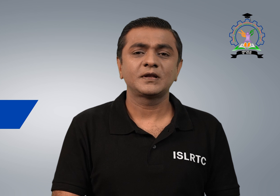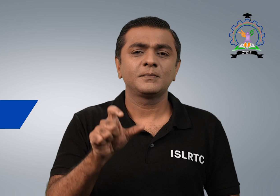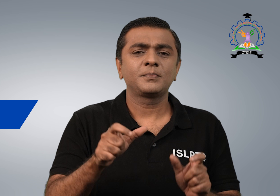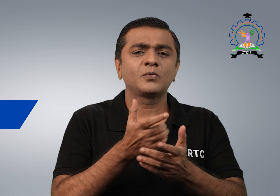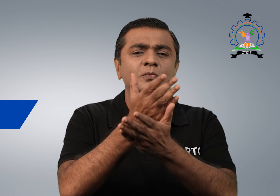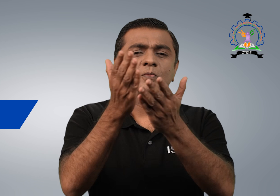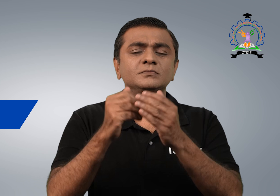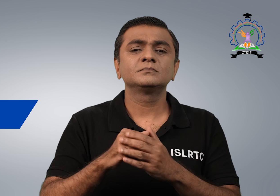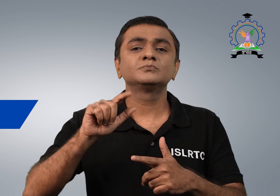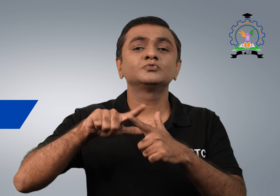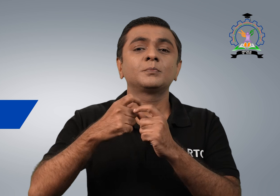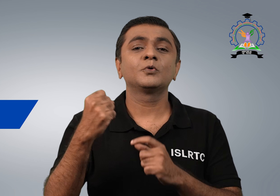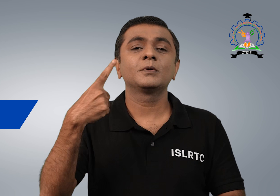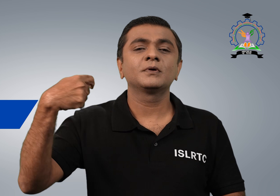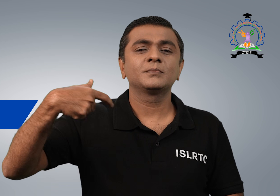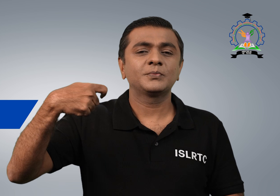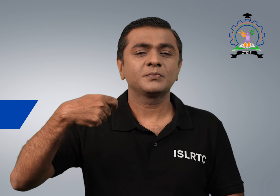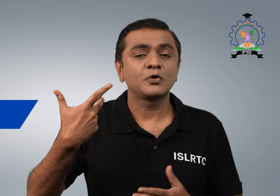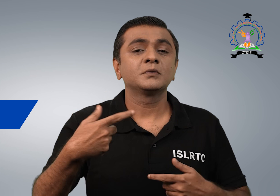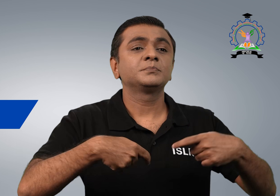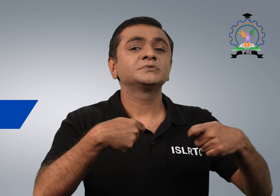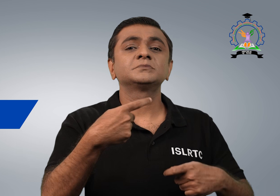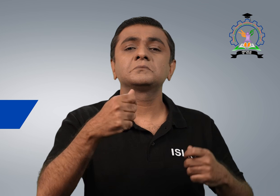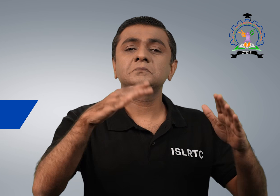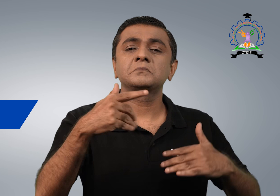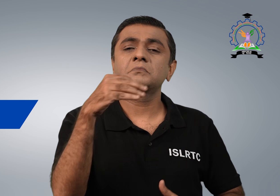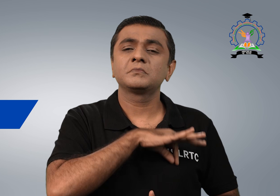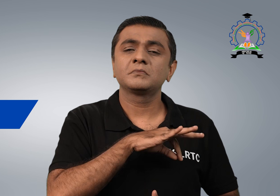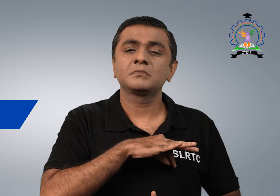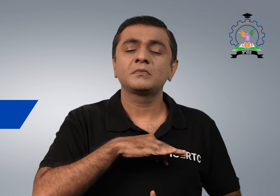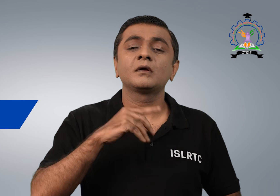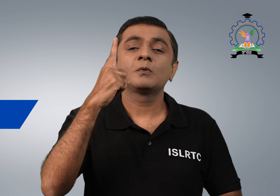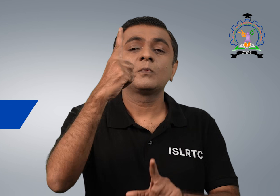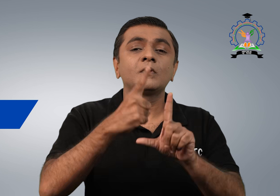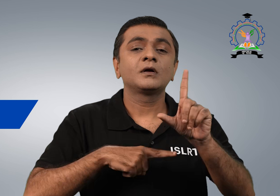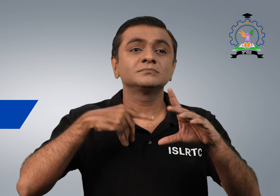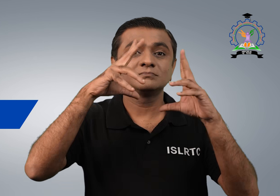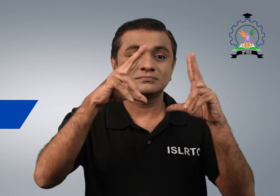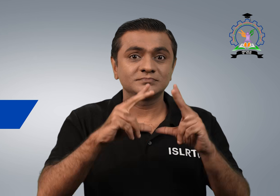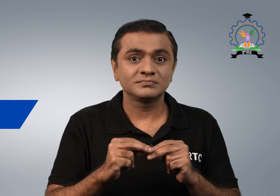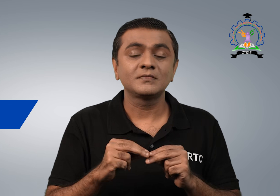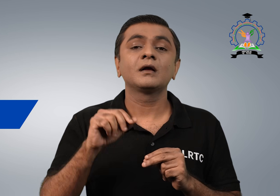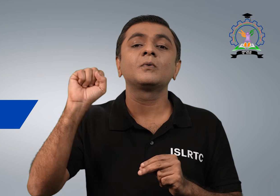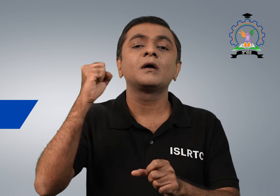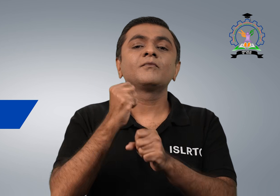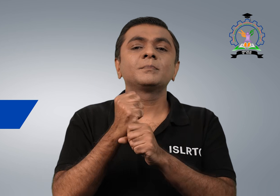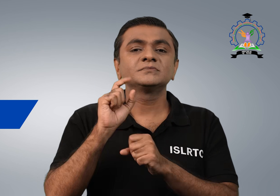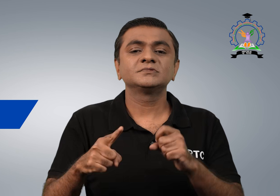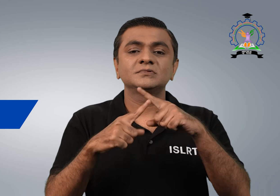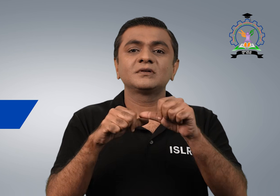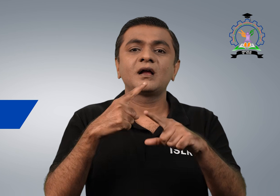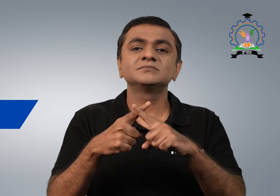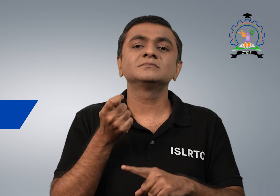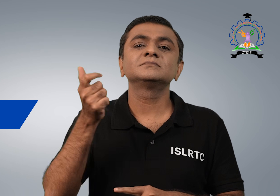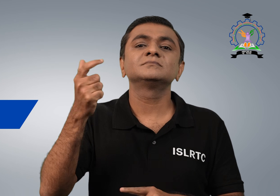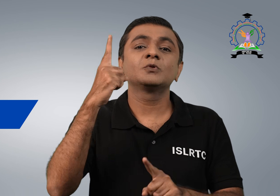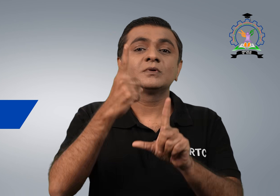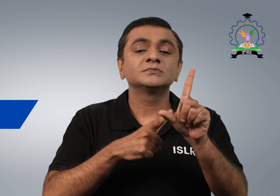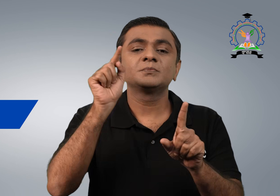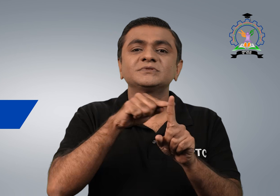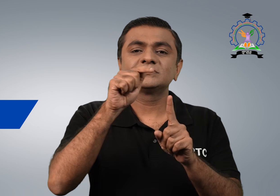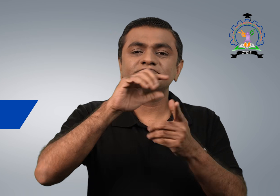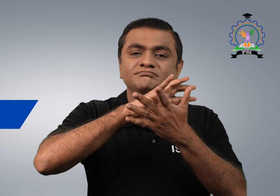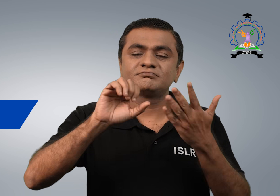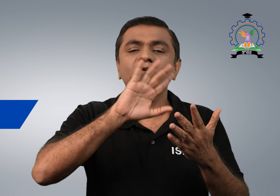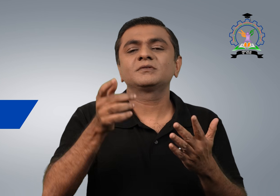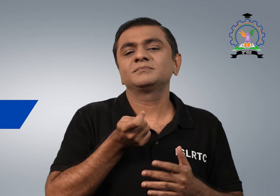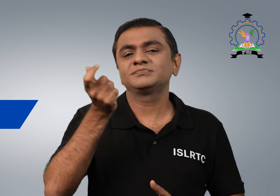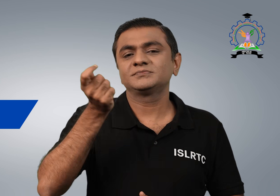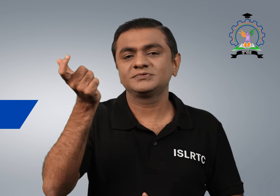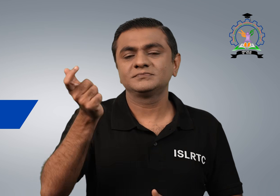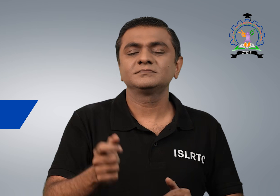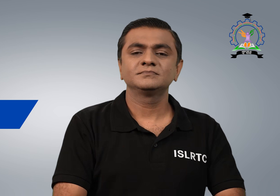Income tax is tax paid to the government on annual earnings from jobs or businesses, usually a percentage of the income.